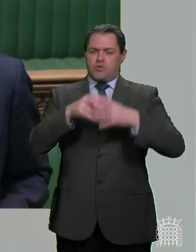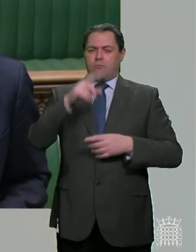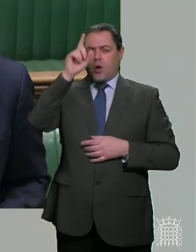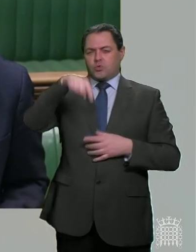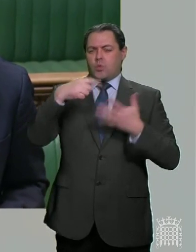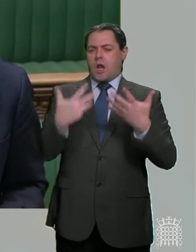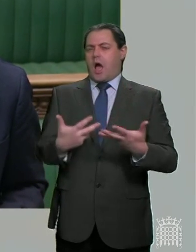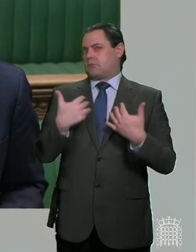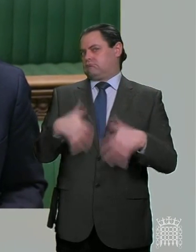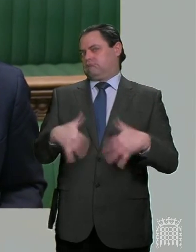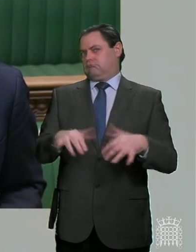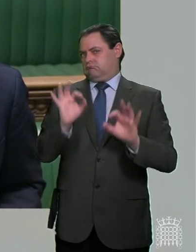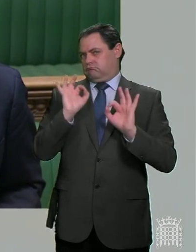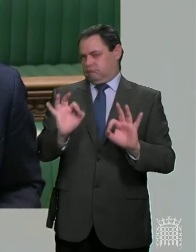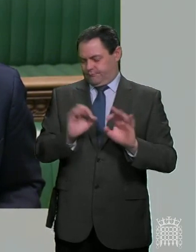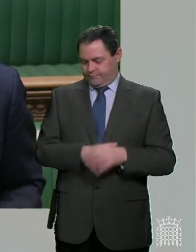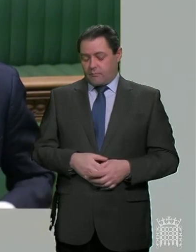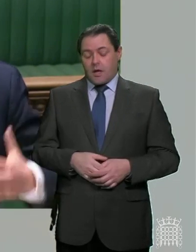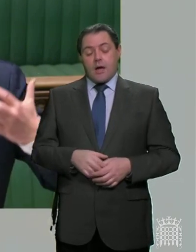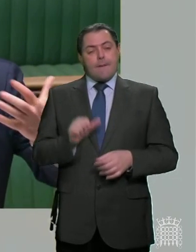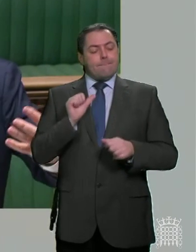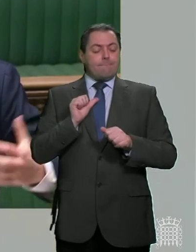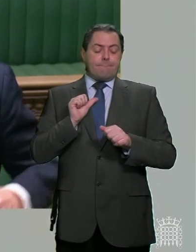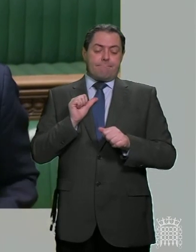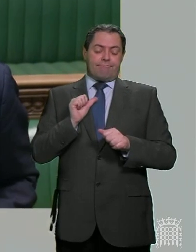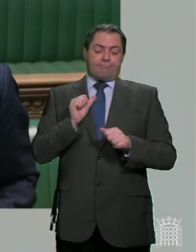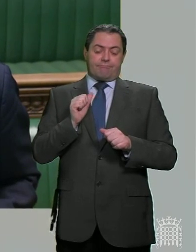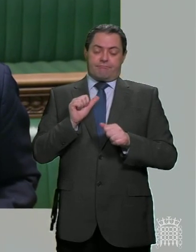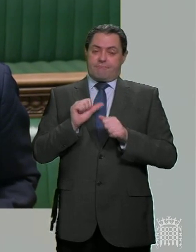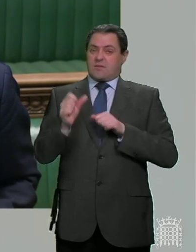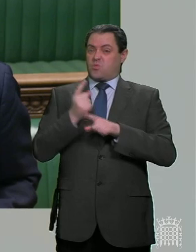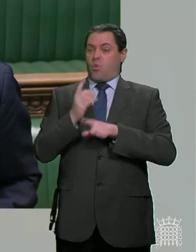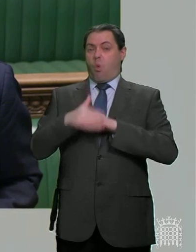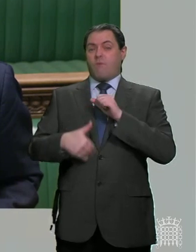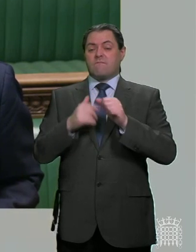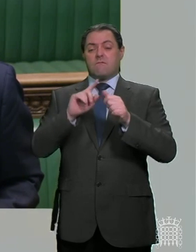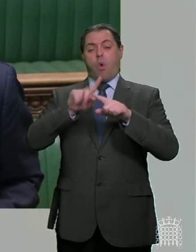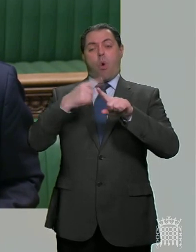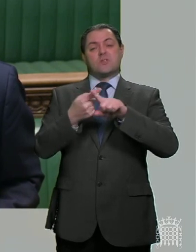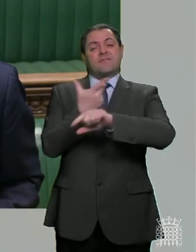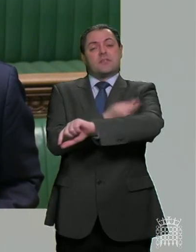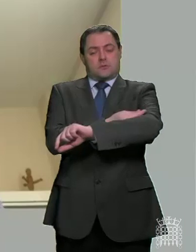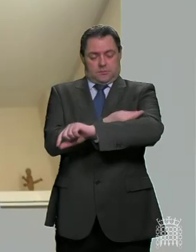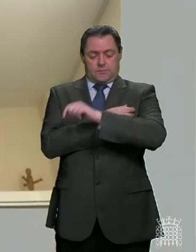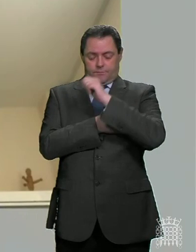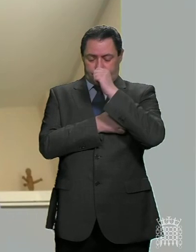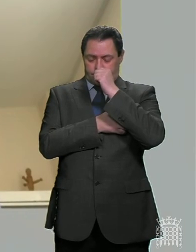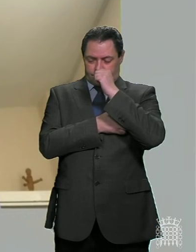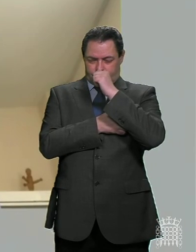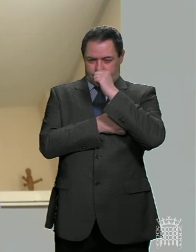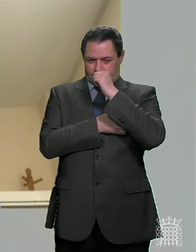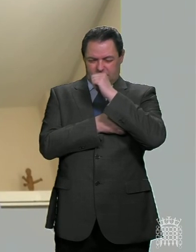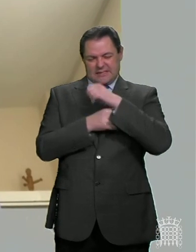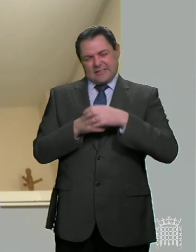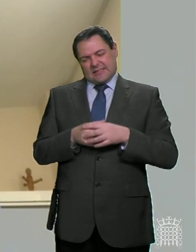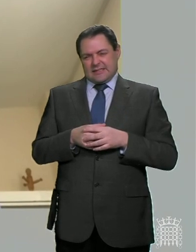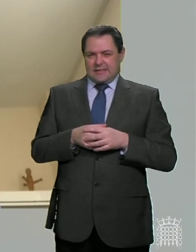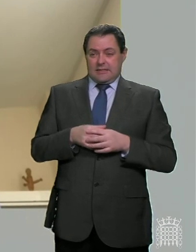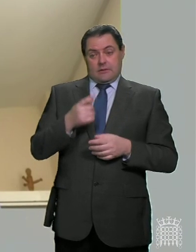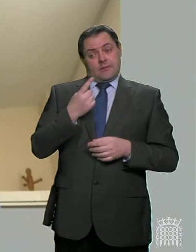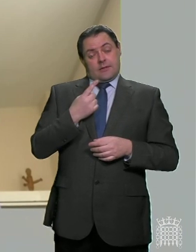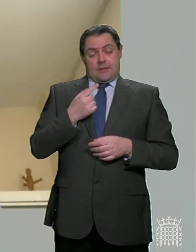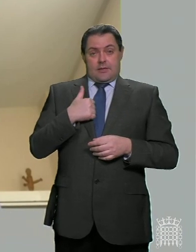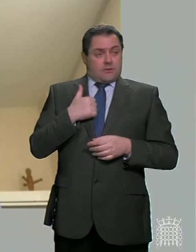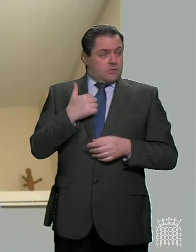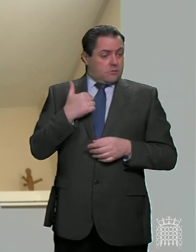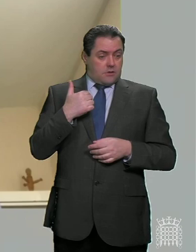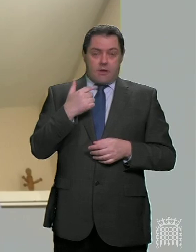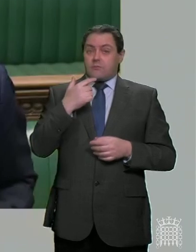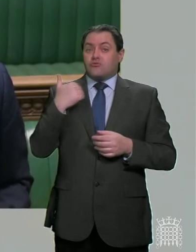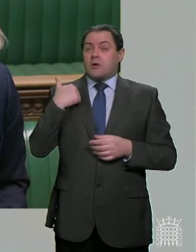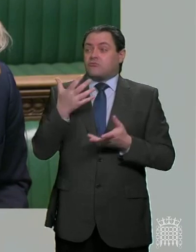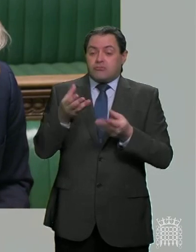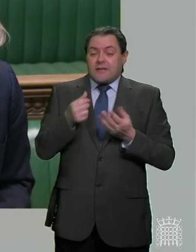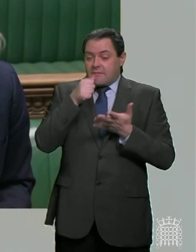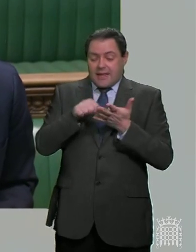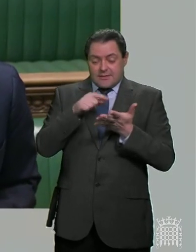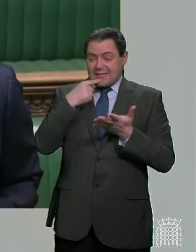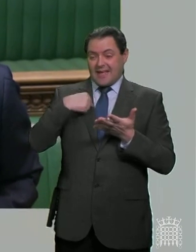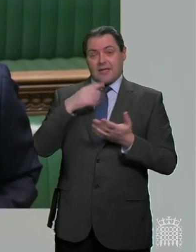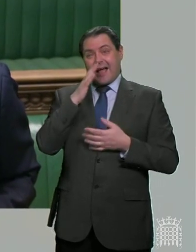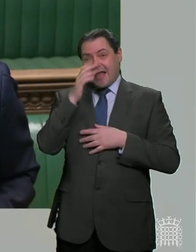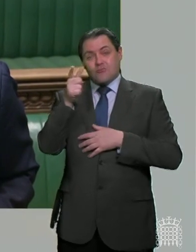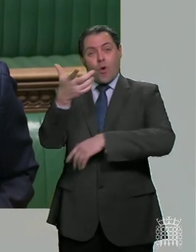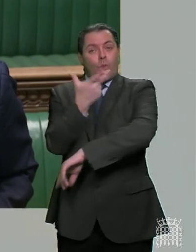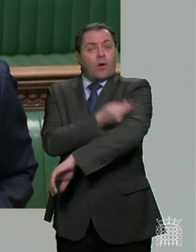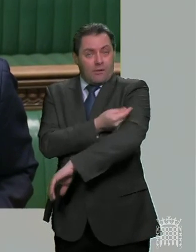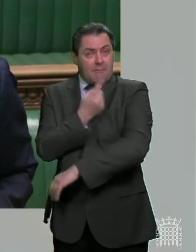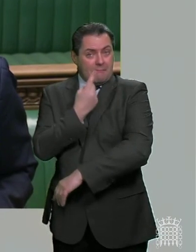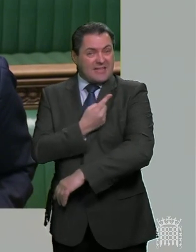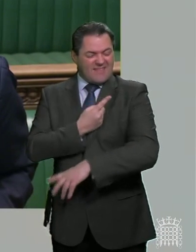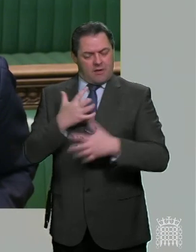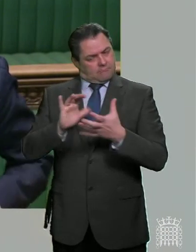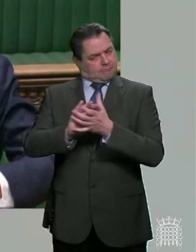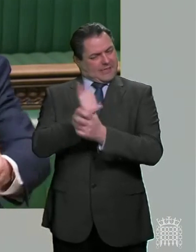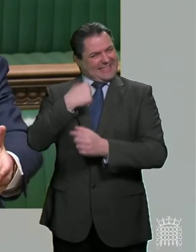Perhaps the best thing I can say about the Oxford-AstraZeneca programme is that I have finally got news that I am going to have my own jab very shortly; I am pleased to discover that.